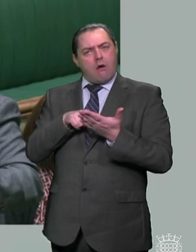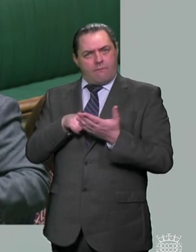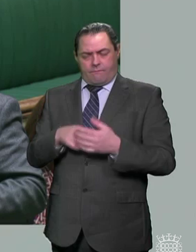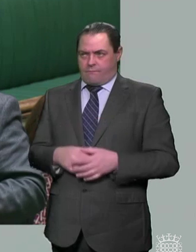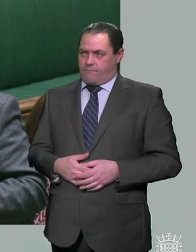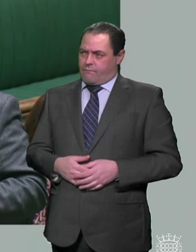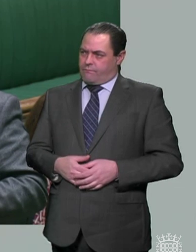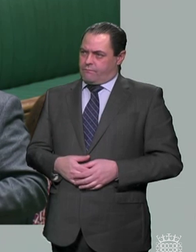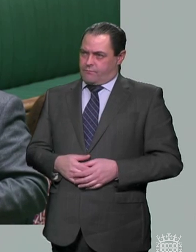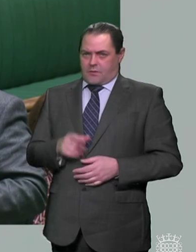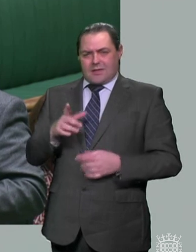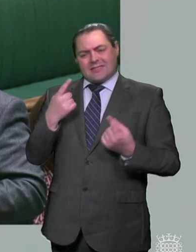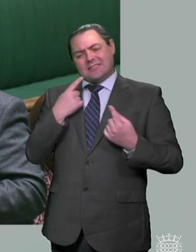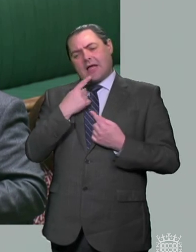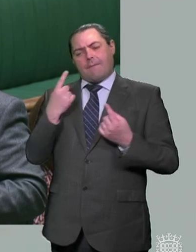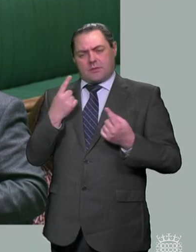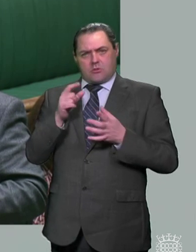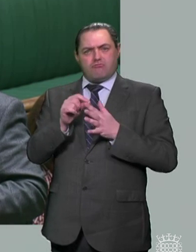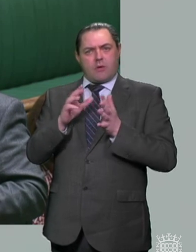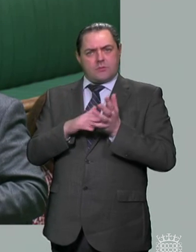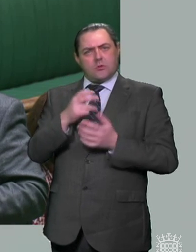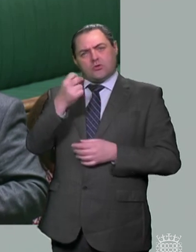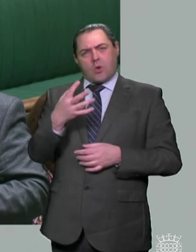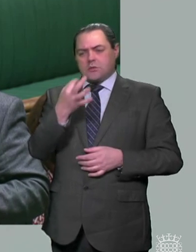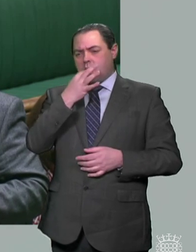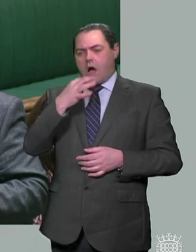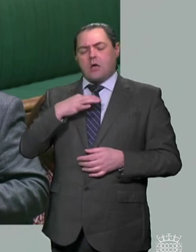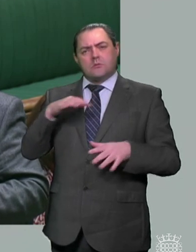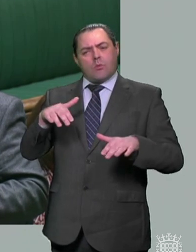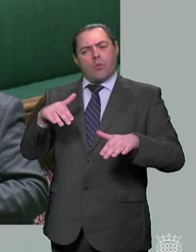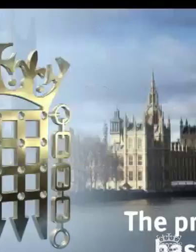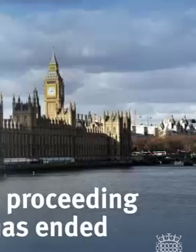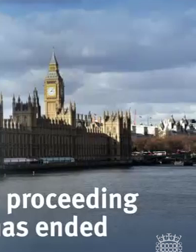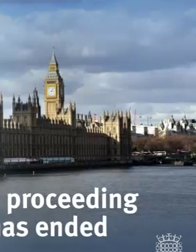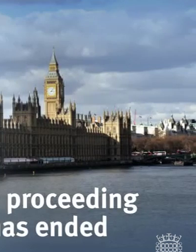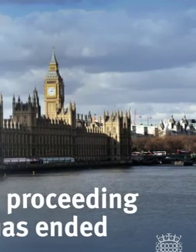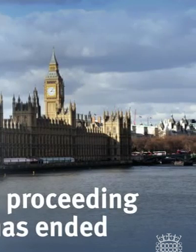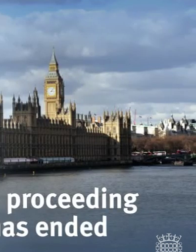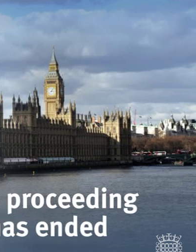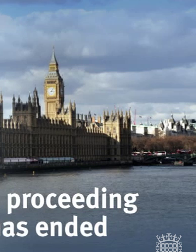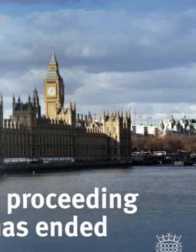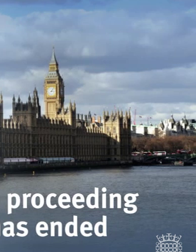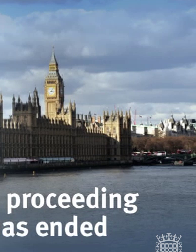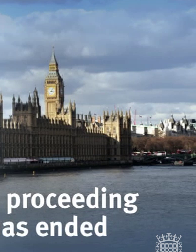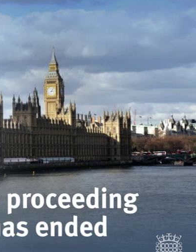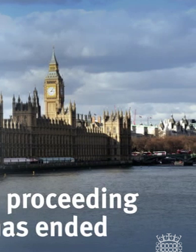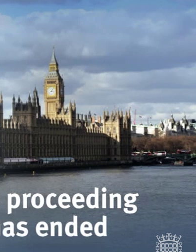During his statement, he twice asked me to withdraw